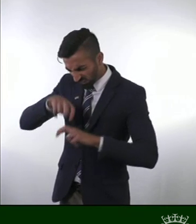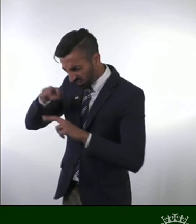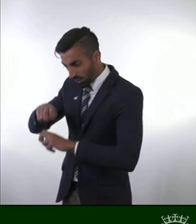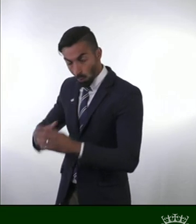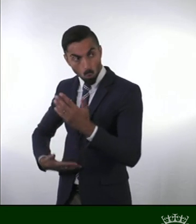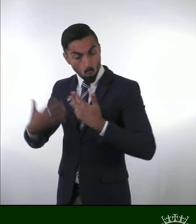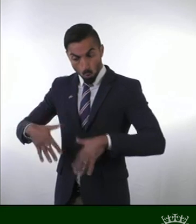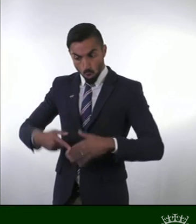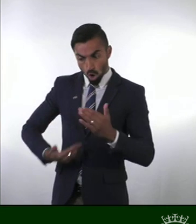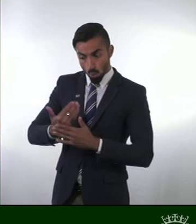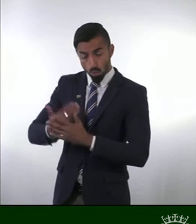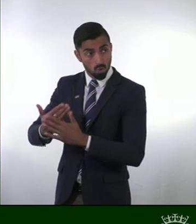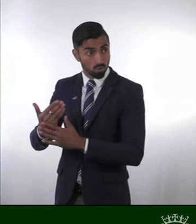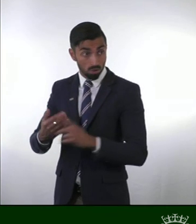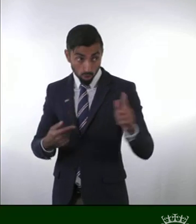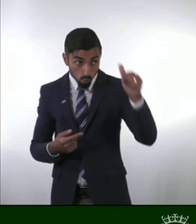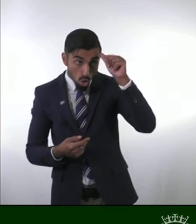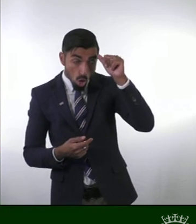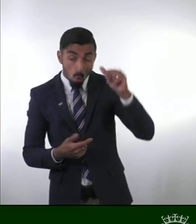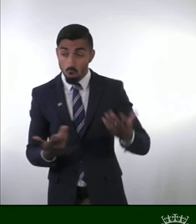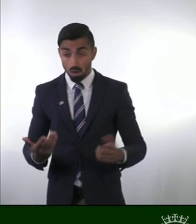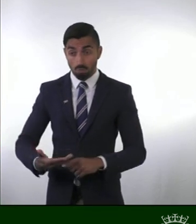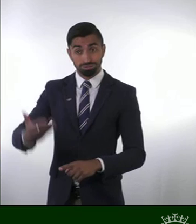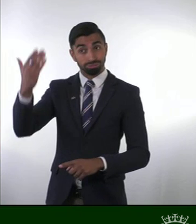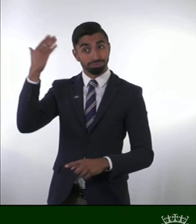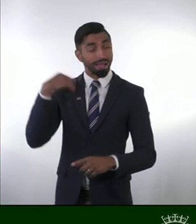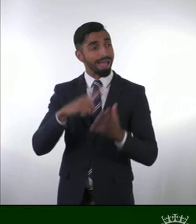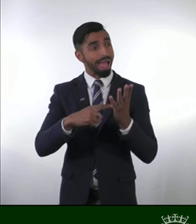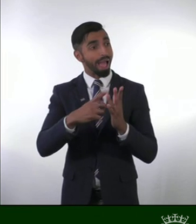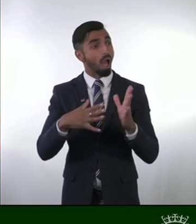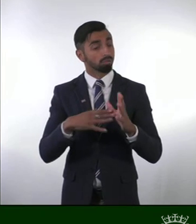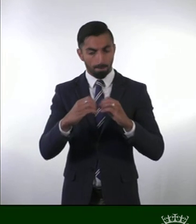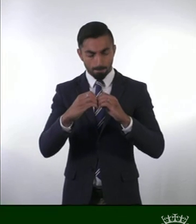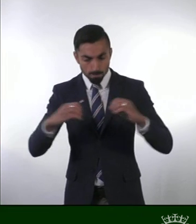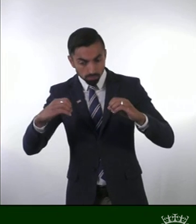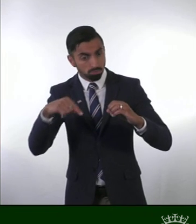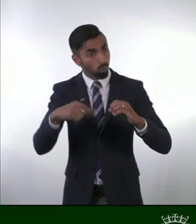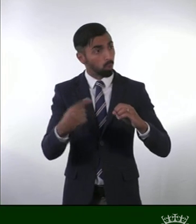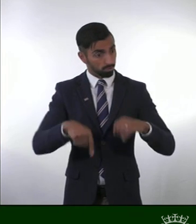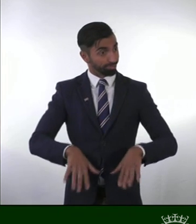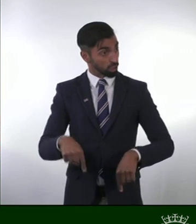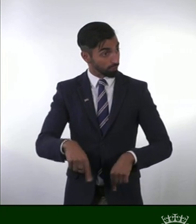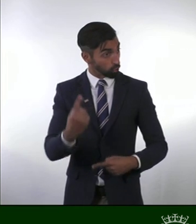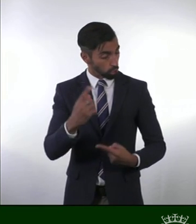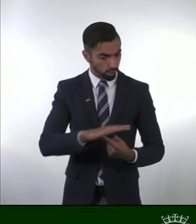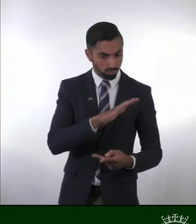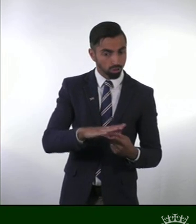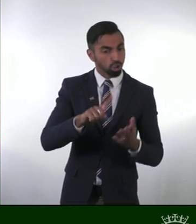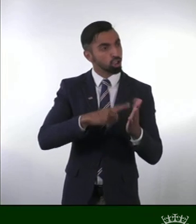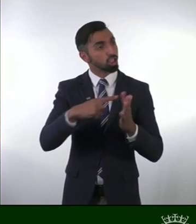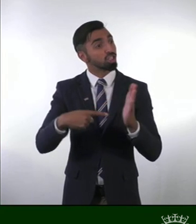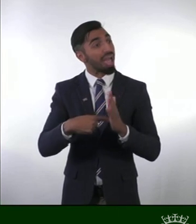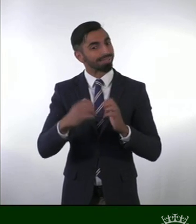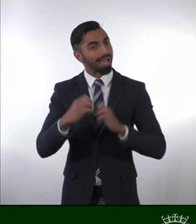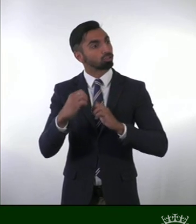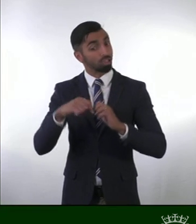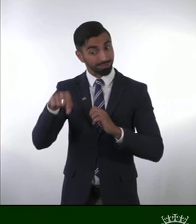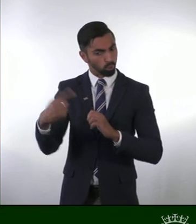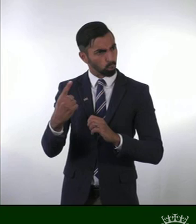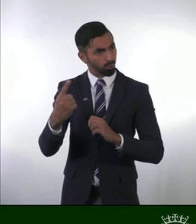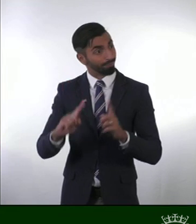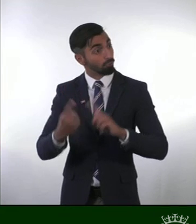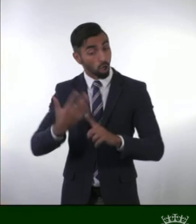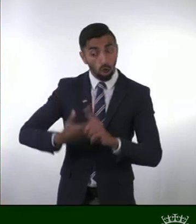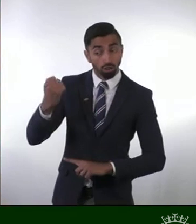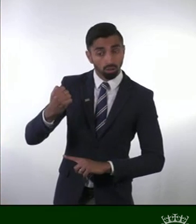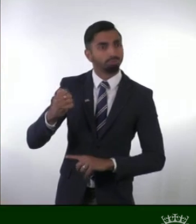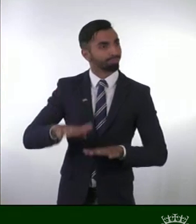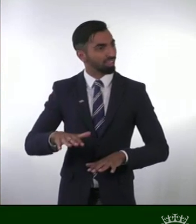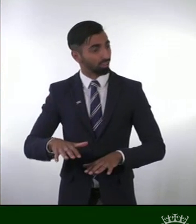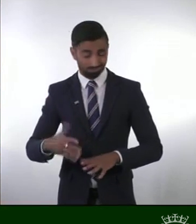It is the UK—from the splitting of the atom to the jet engine to the internet—that has led the world in scientific research, and under this Government we intend to continue.